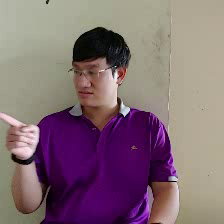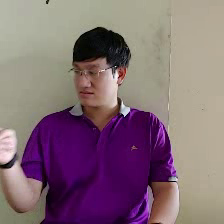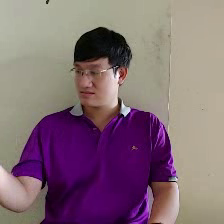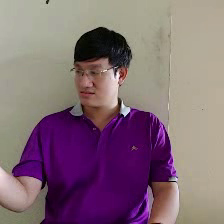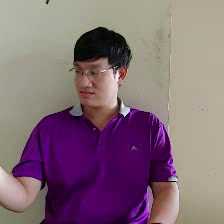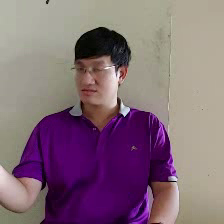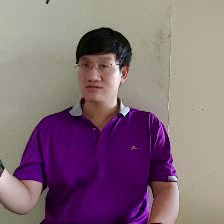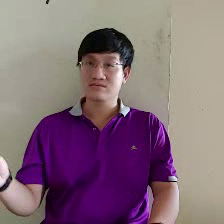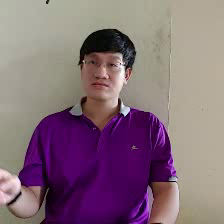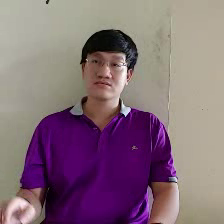Ghét